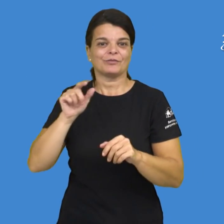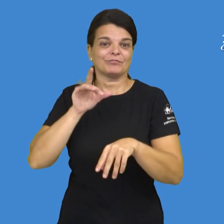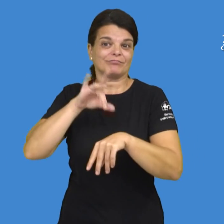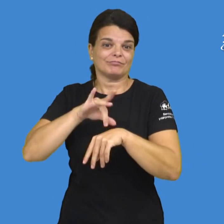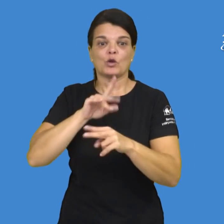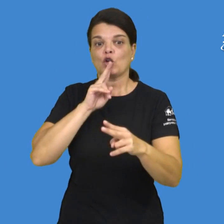enfermo